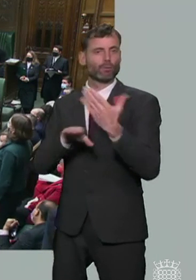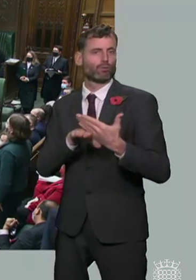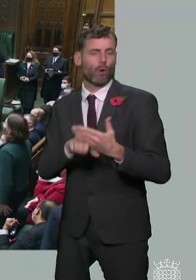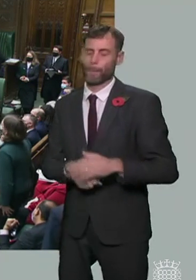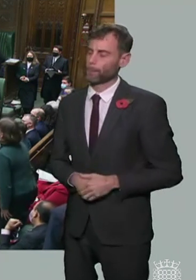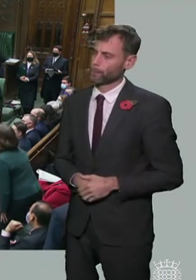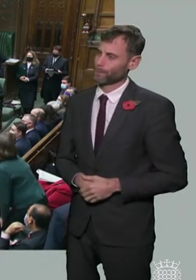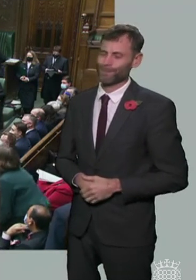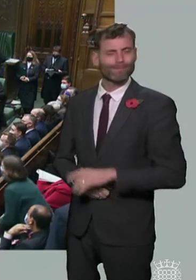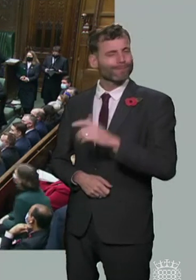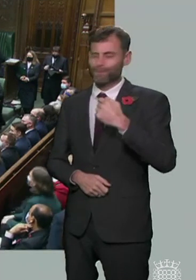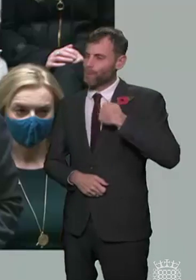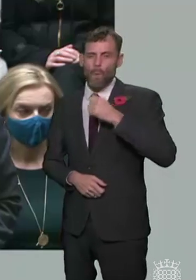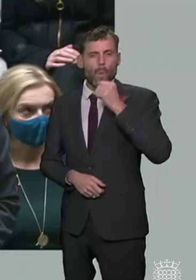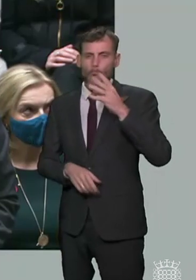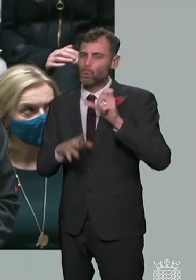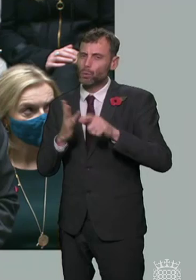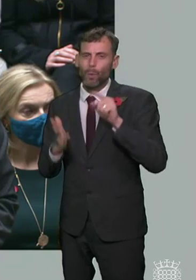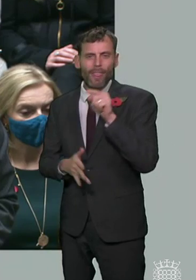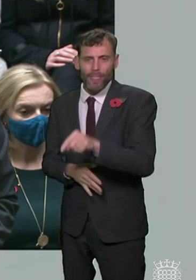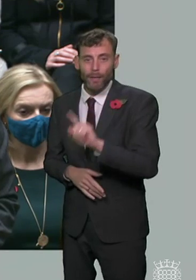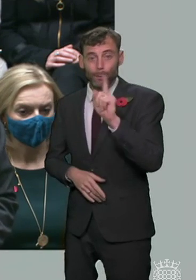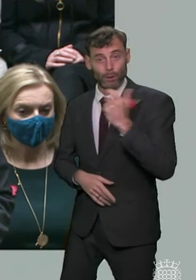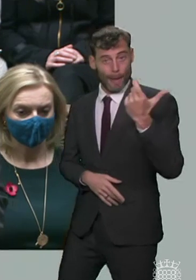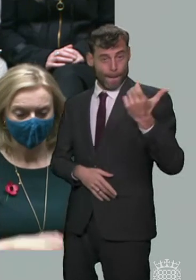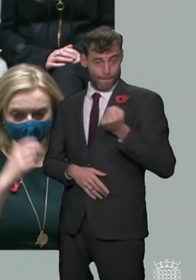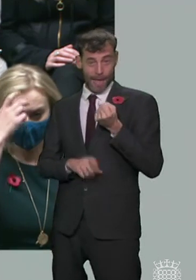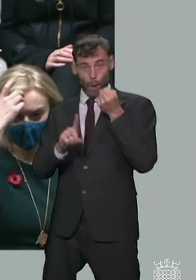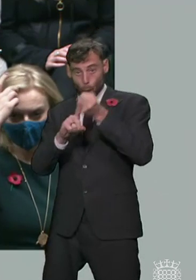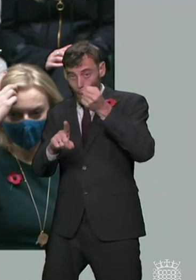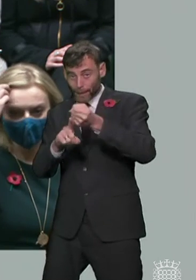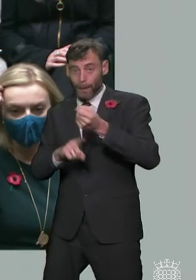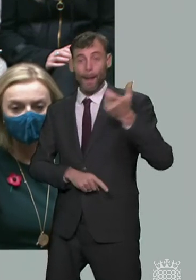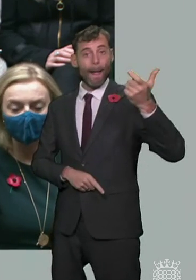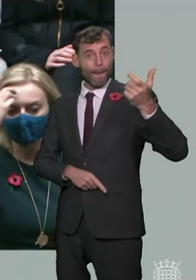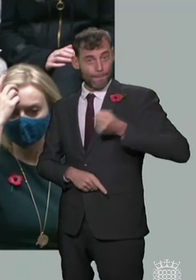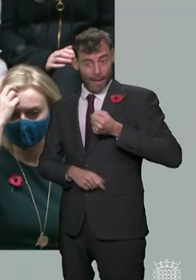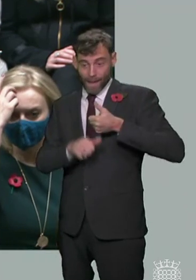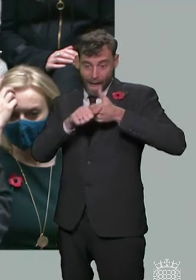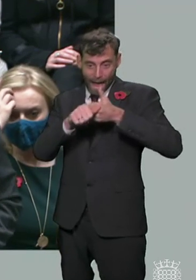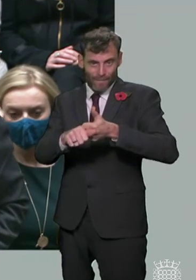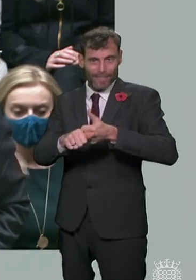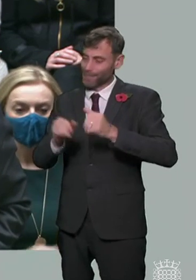No, of course we are not going to do that, because paid lobbying, paid advocacy, in this House is wrong.